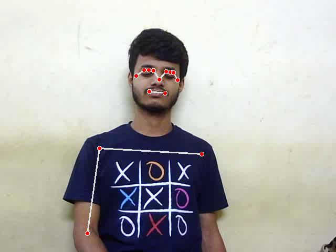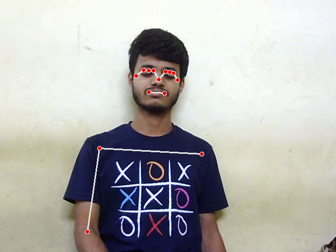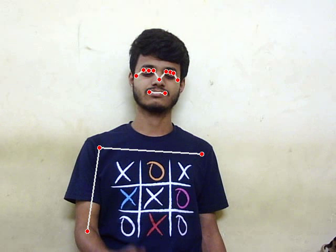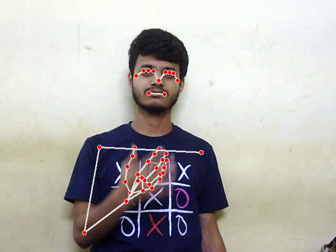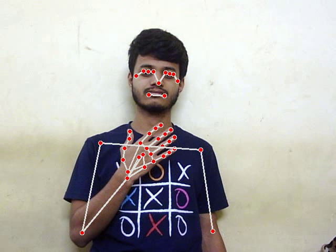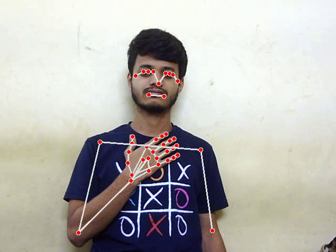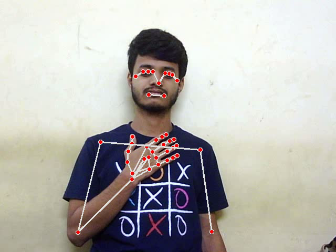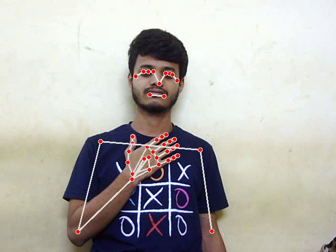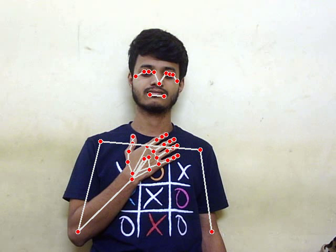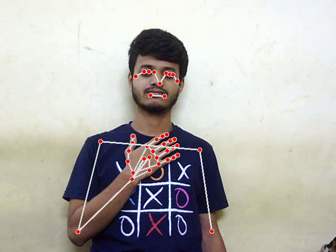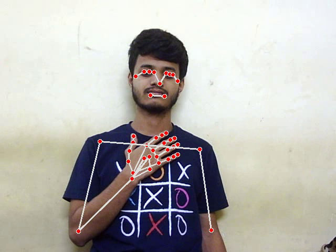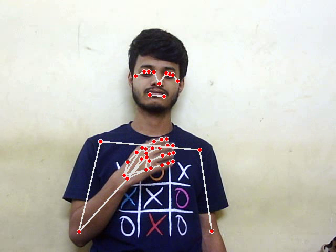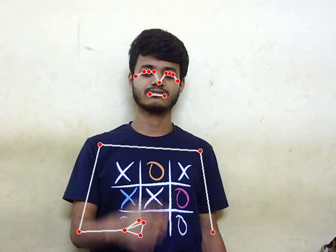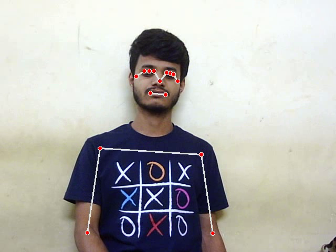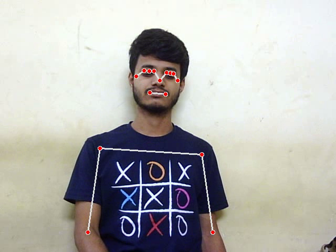my